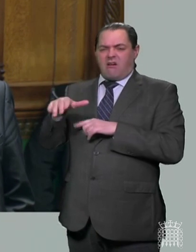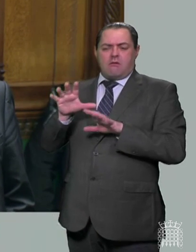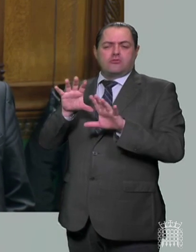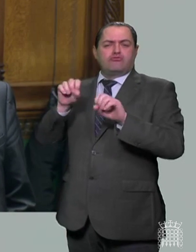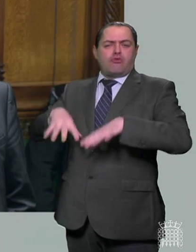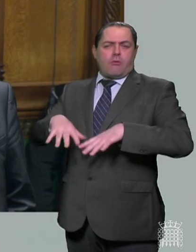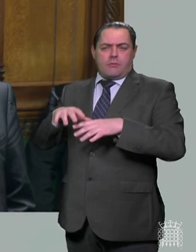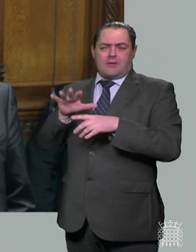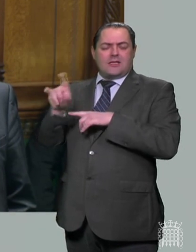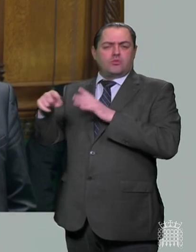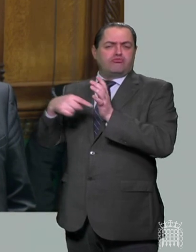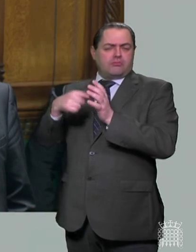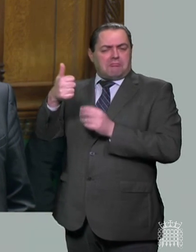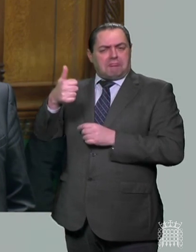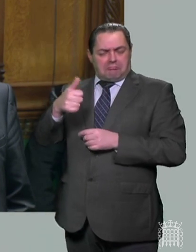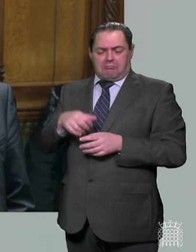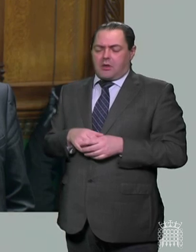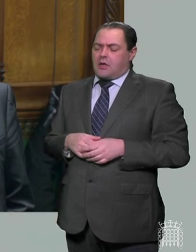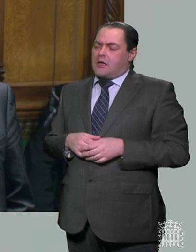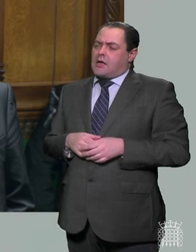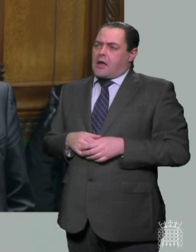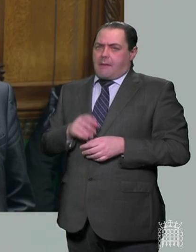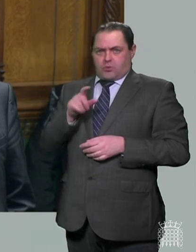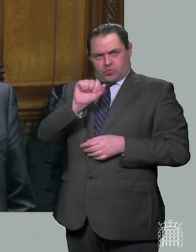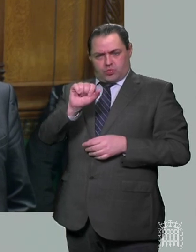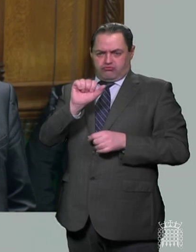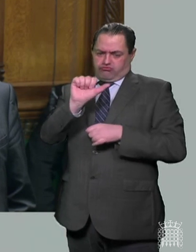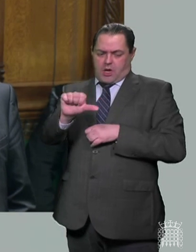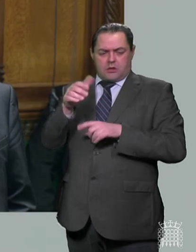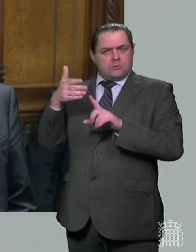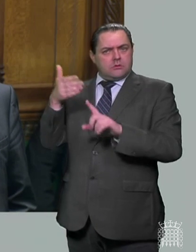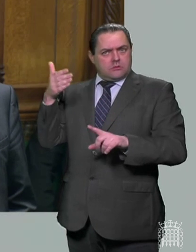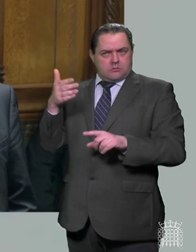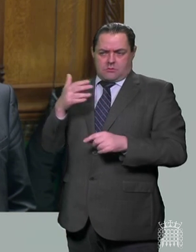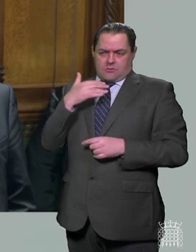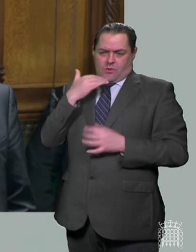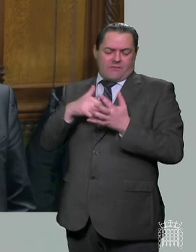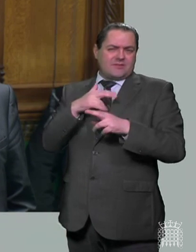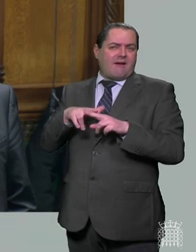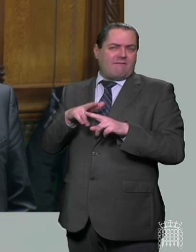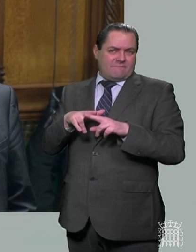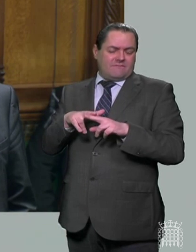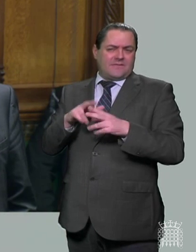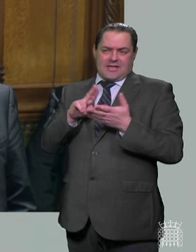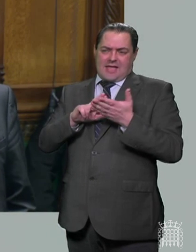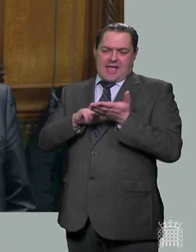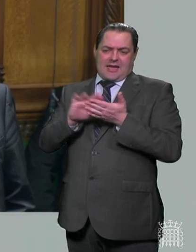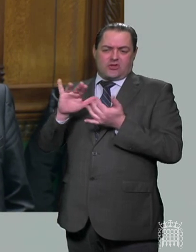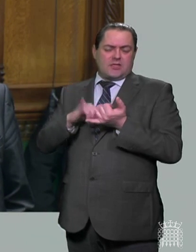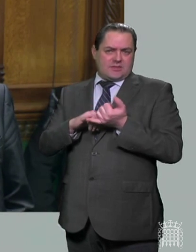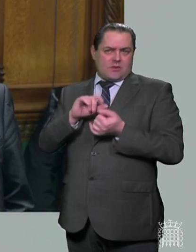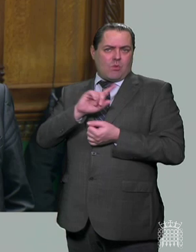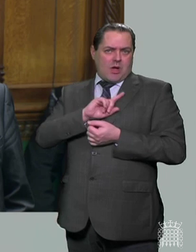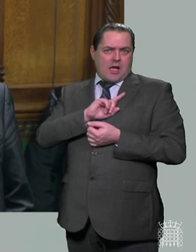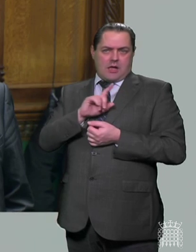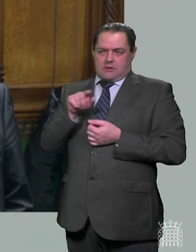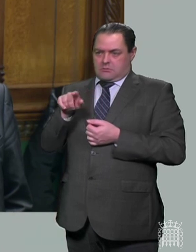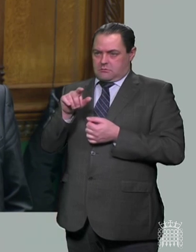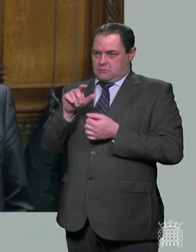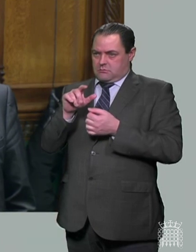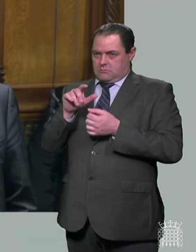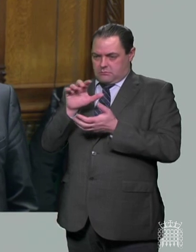The Prime Minister rightly identified that one of the problems is the shortage of staff in the national health service because of the need to isolate.